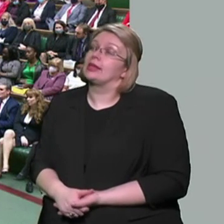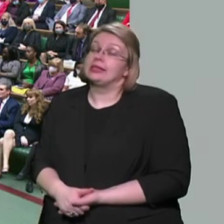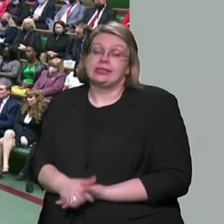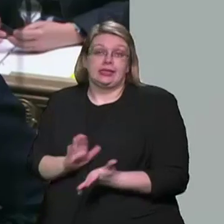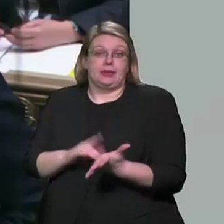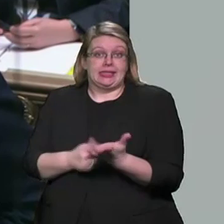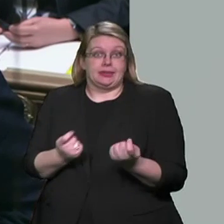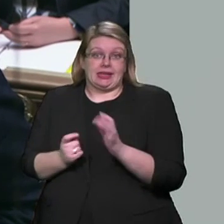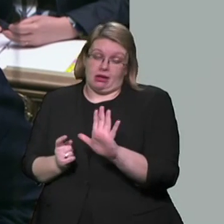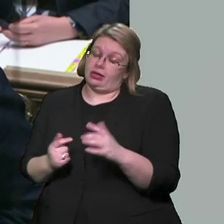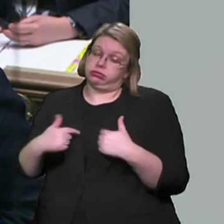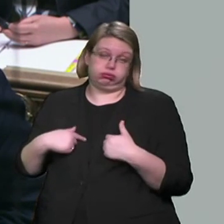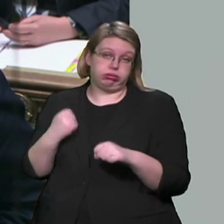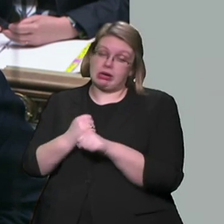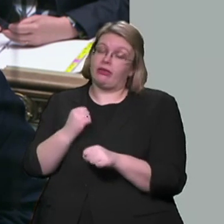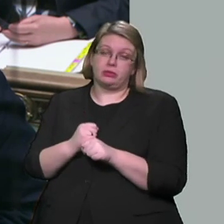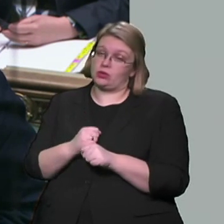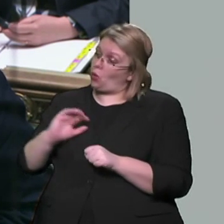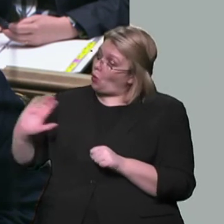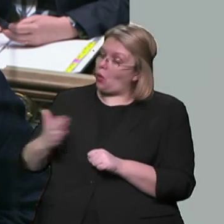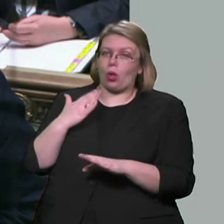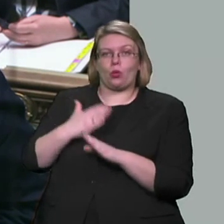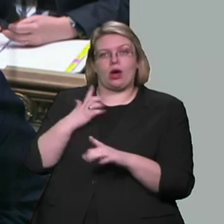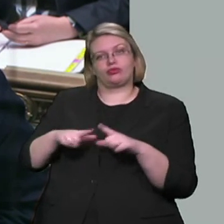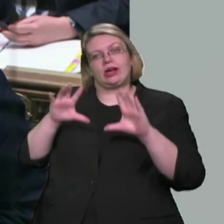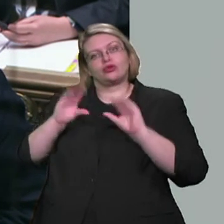The whole of Government is engaged in that campaign.